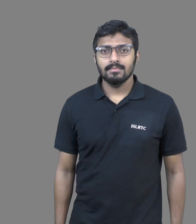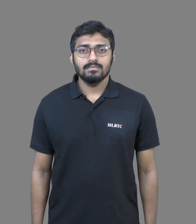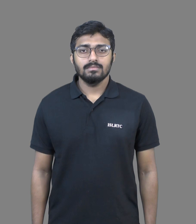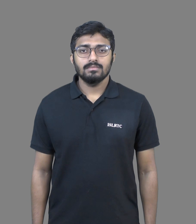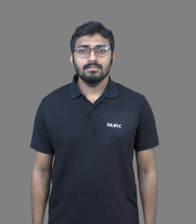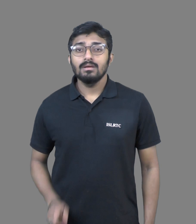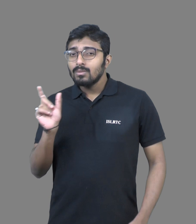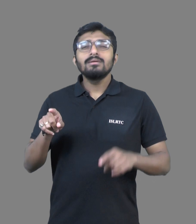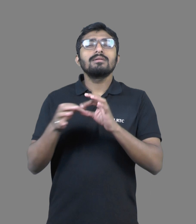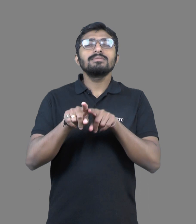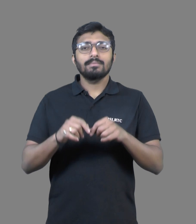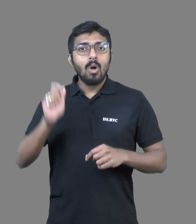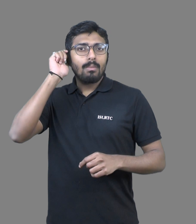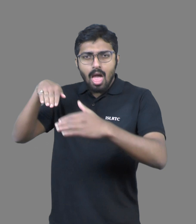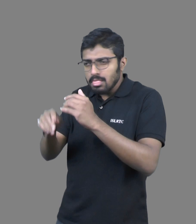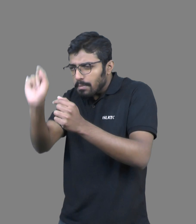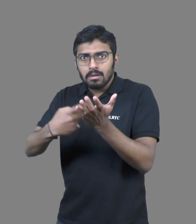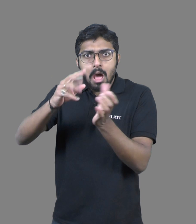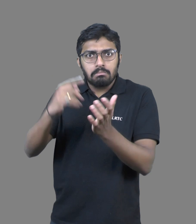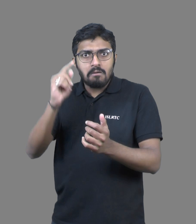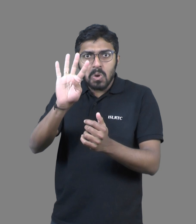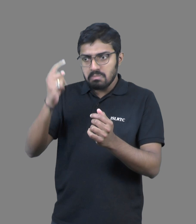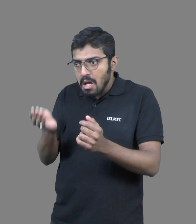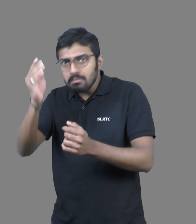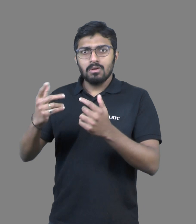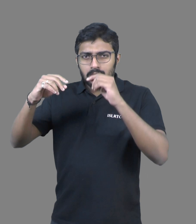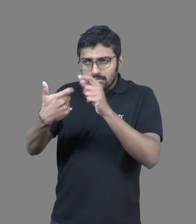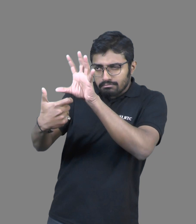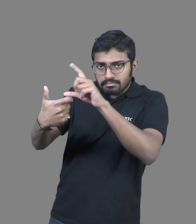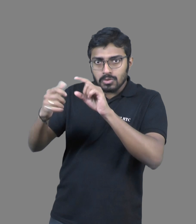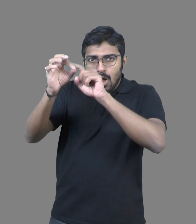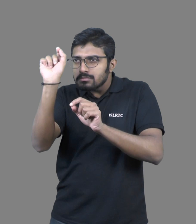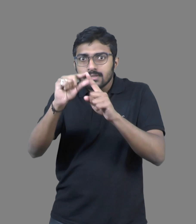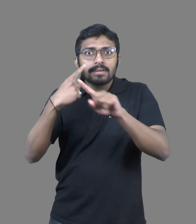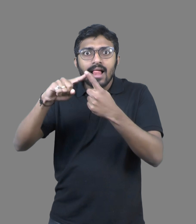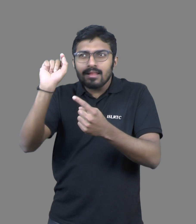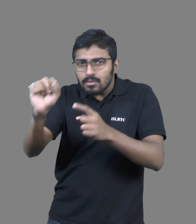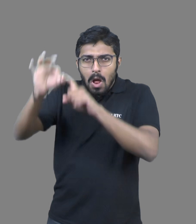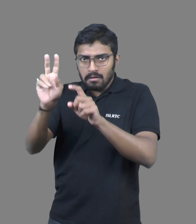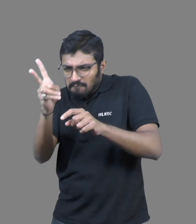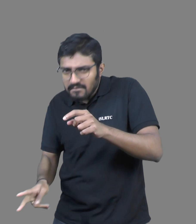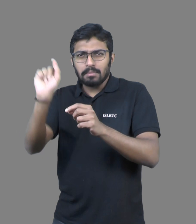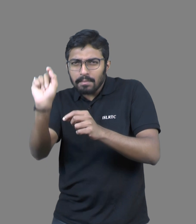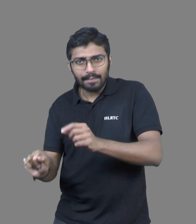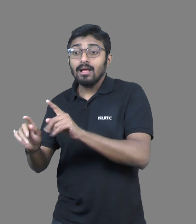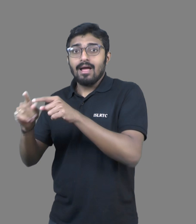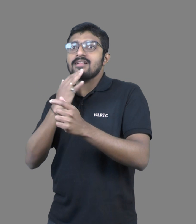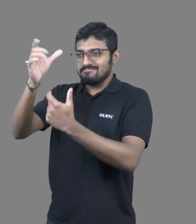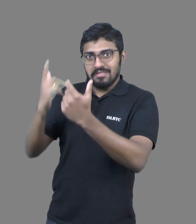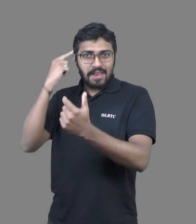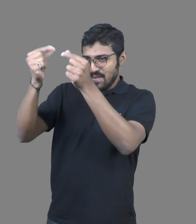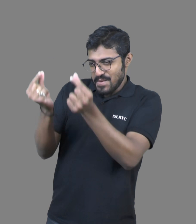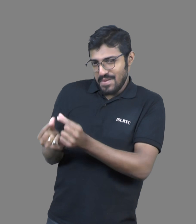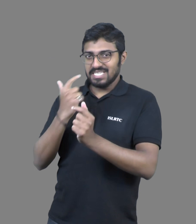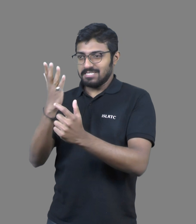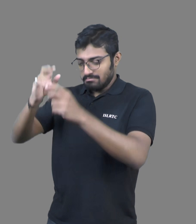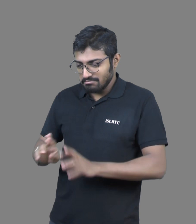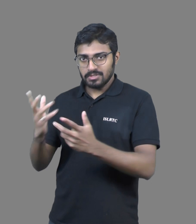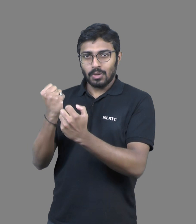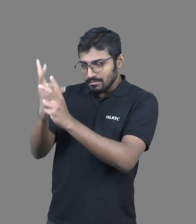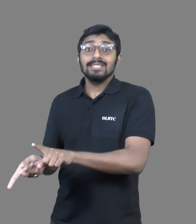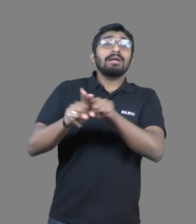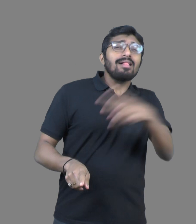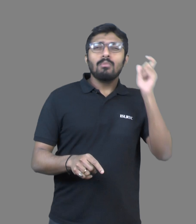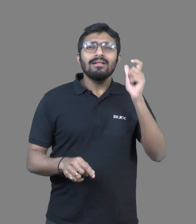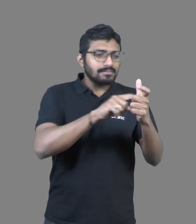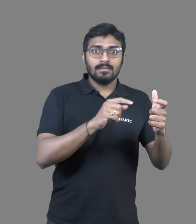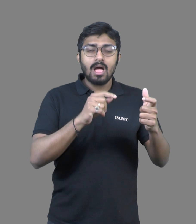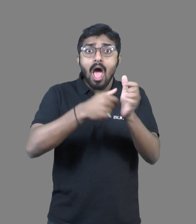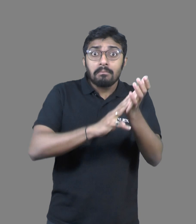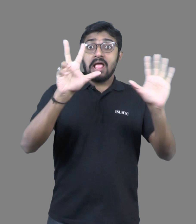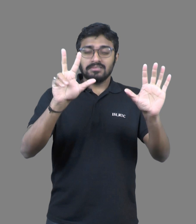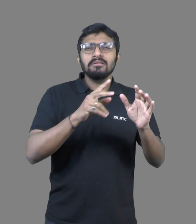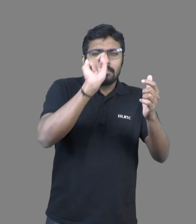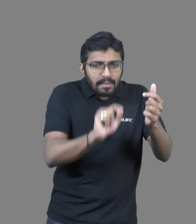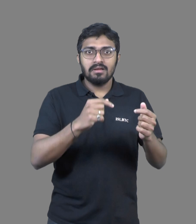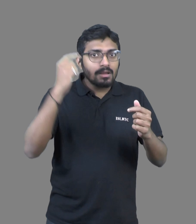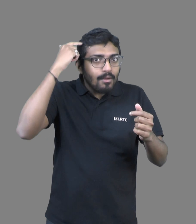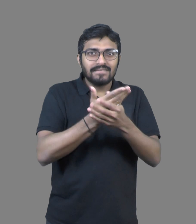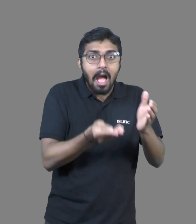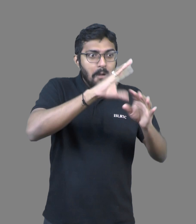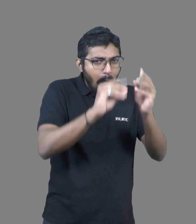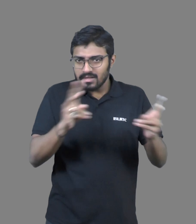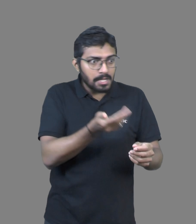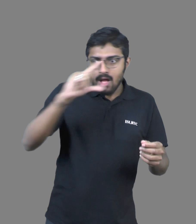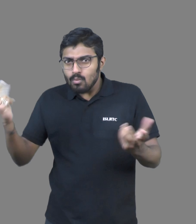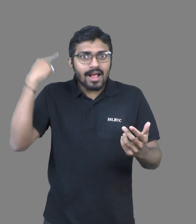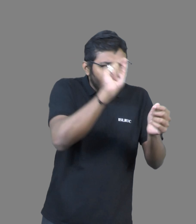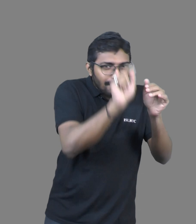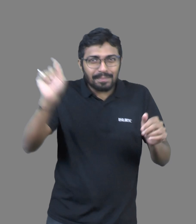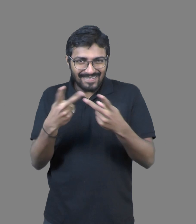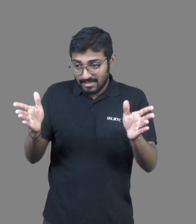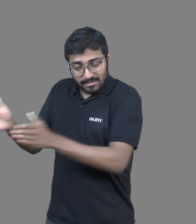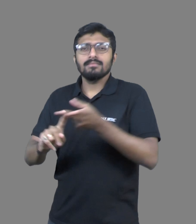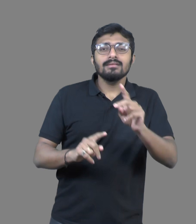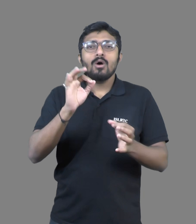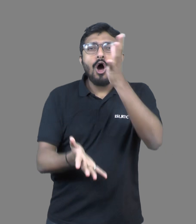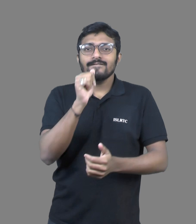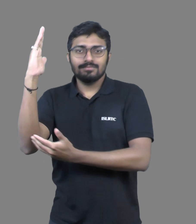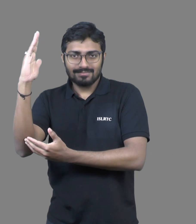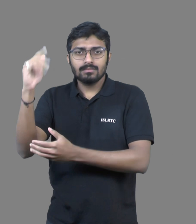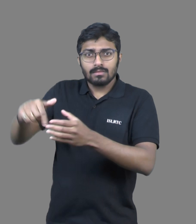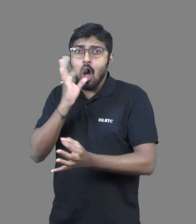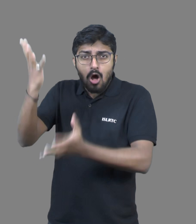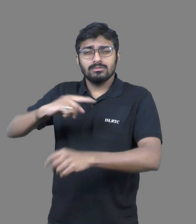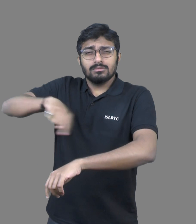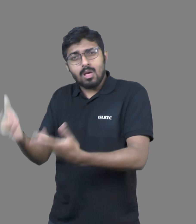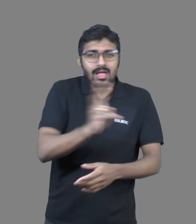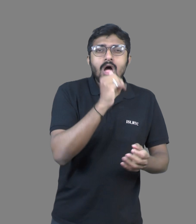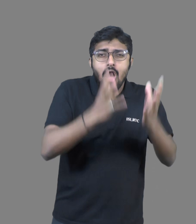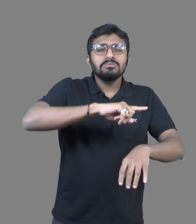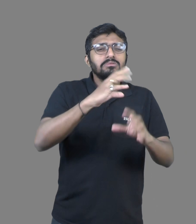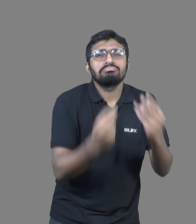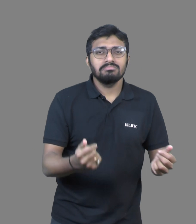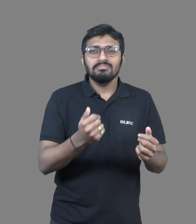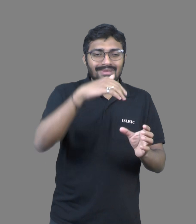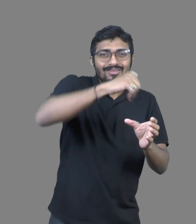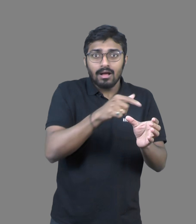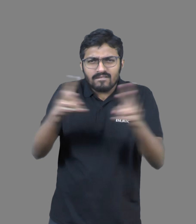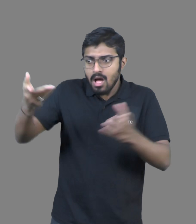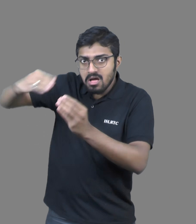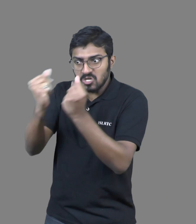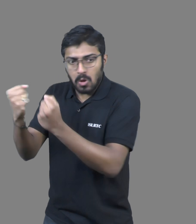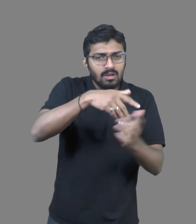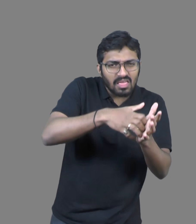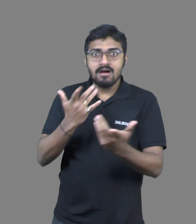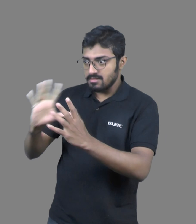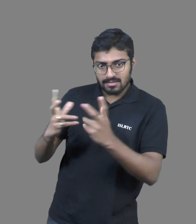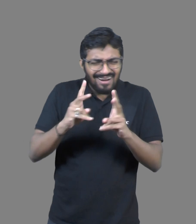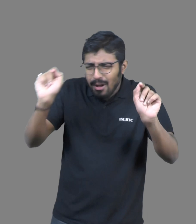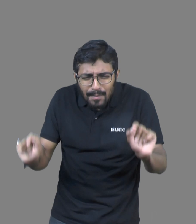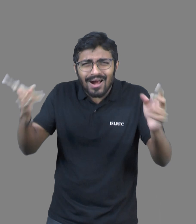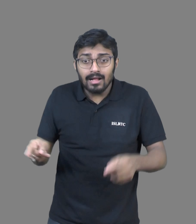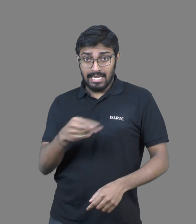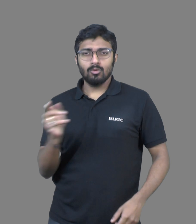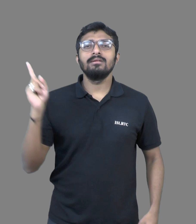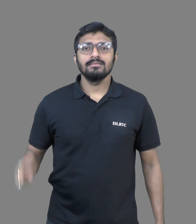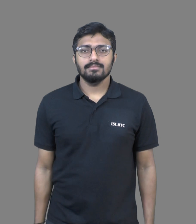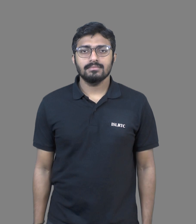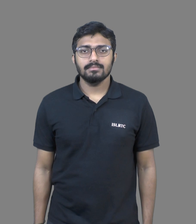Attribute